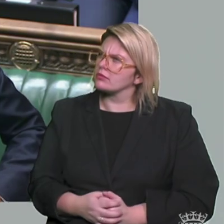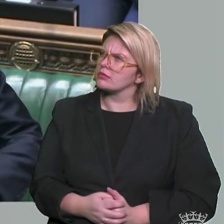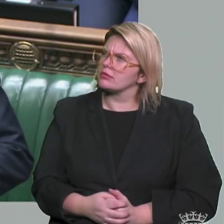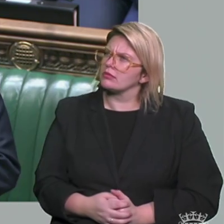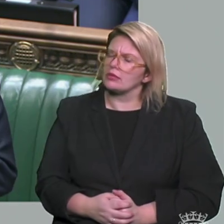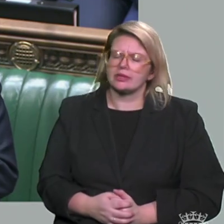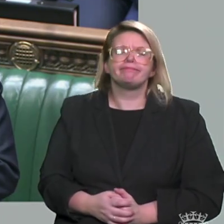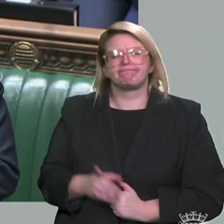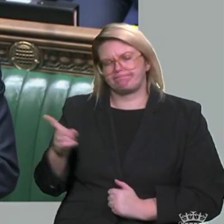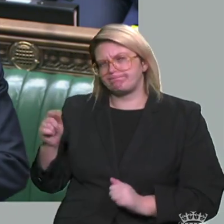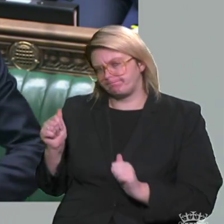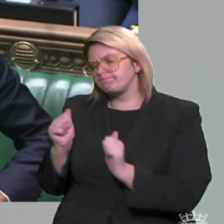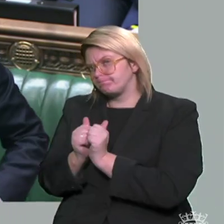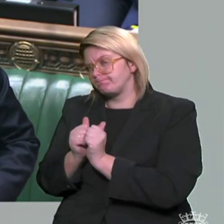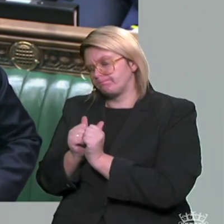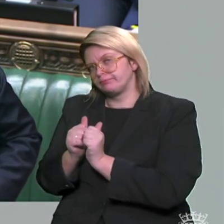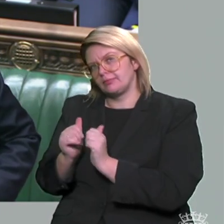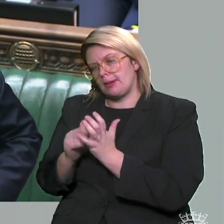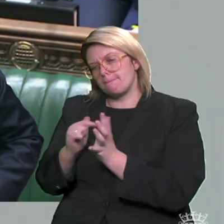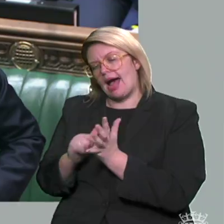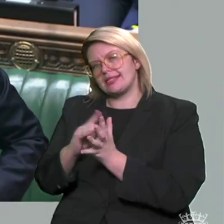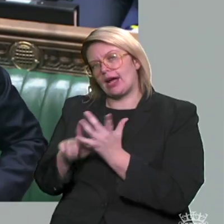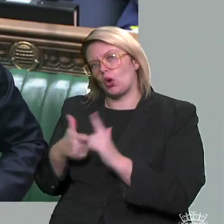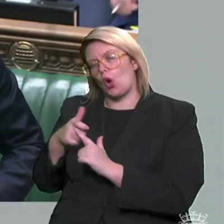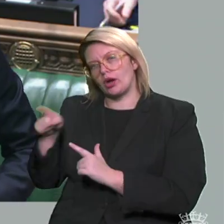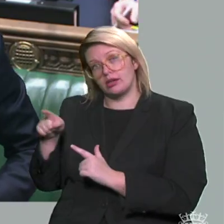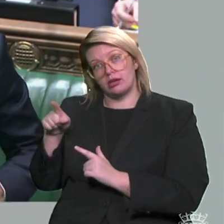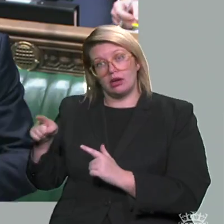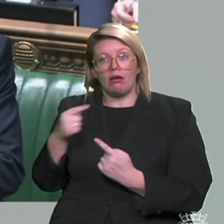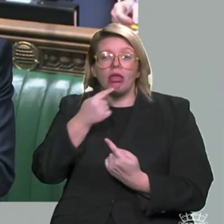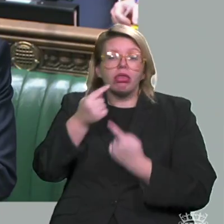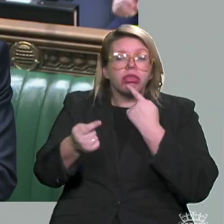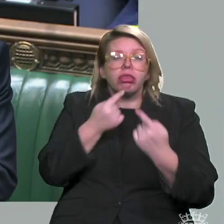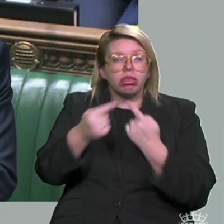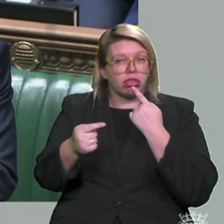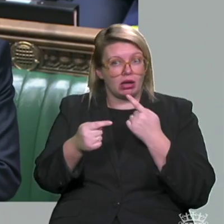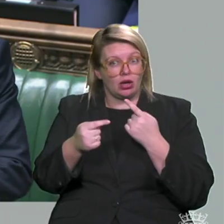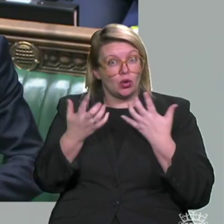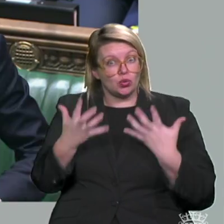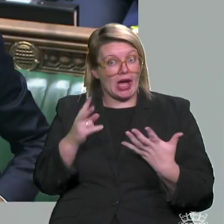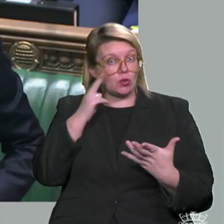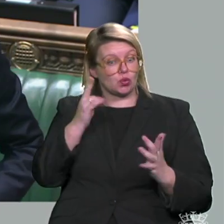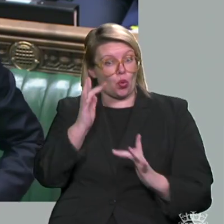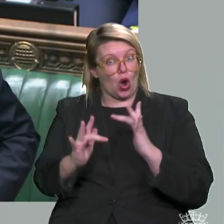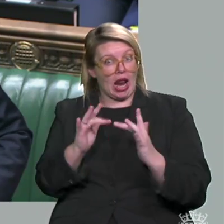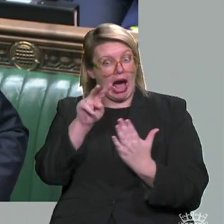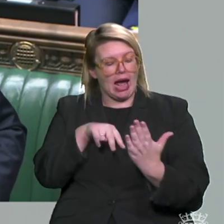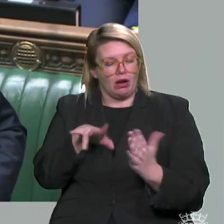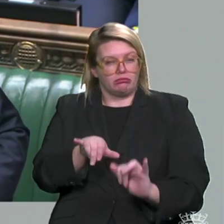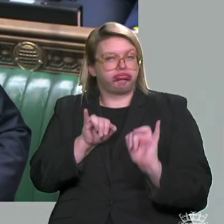I join my right honourable Friend in completely condemning, in the strongest possible terms, the types of comments we saw this morning.